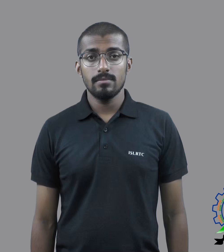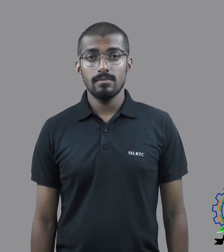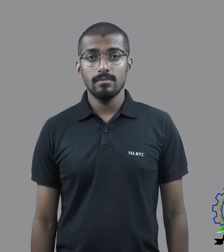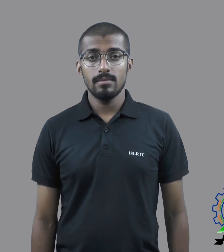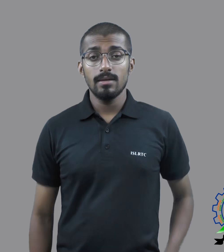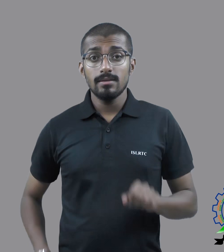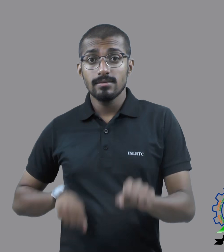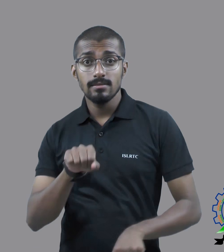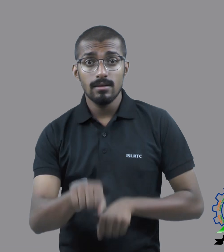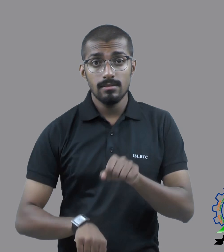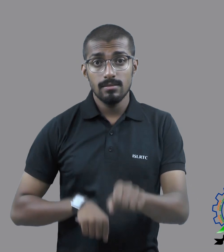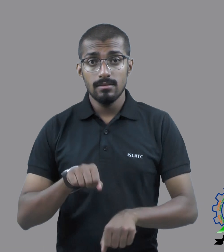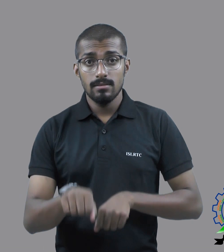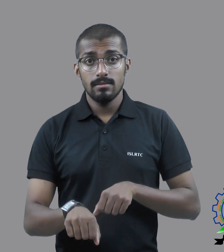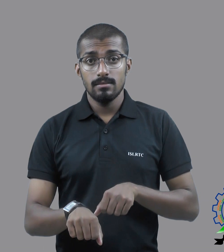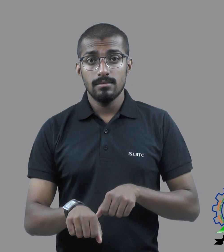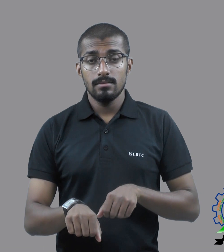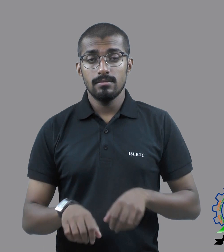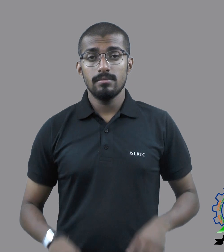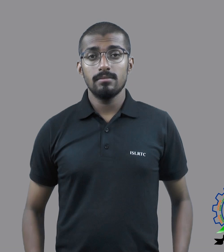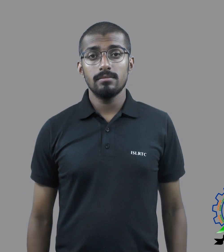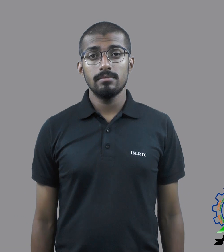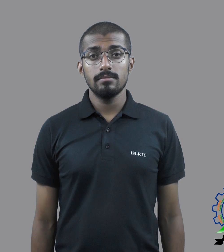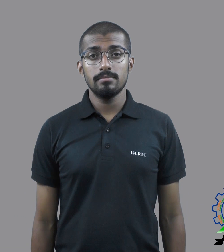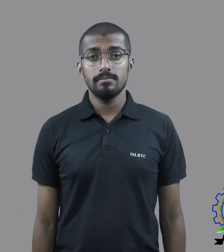Cycle